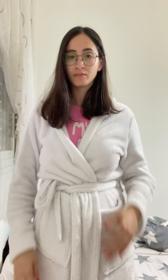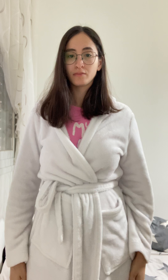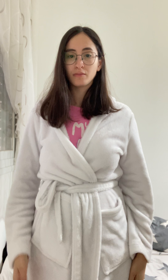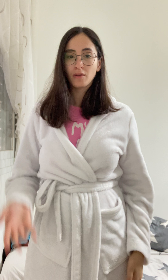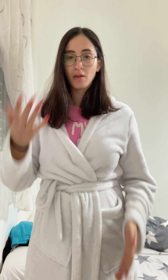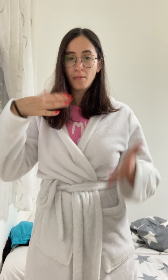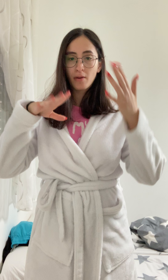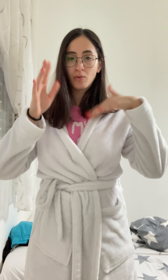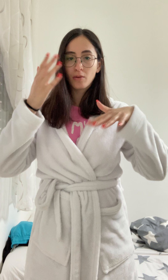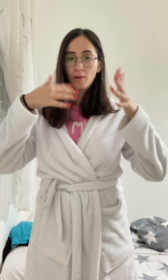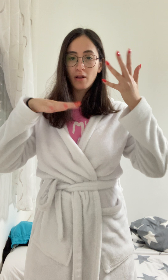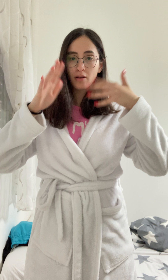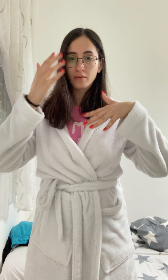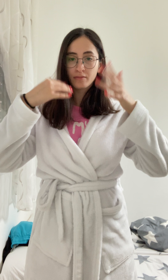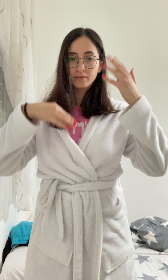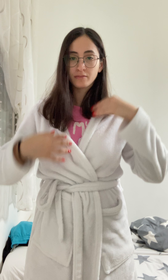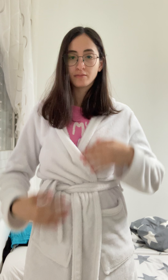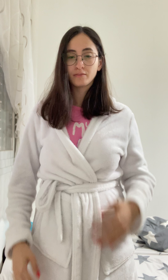מבולבל